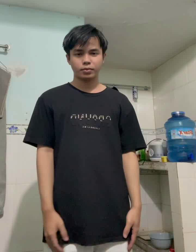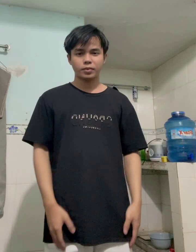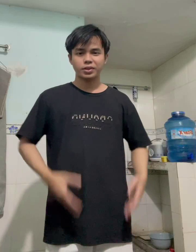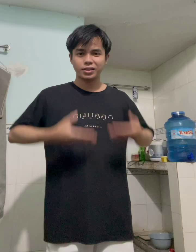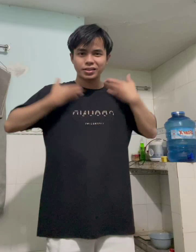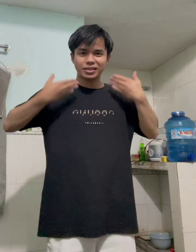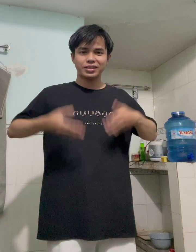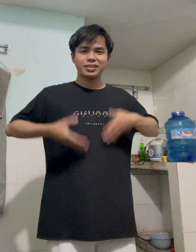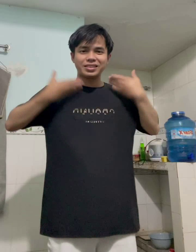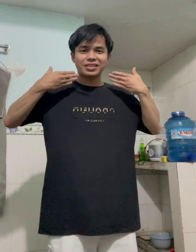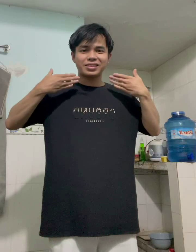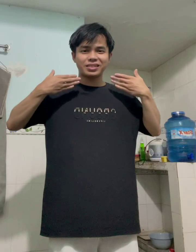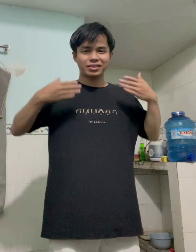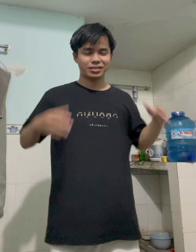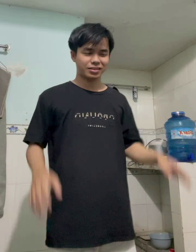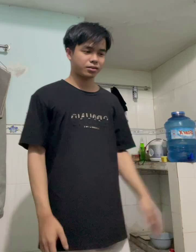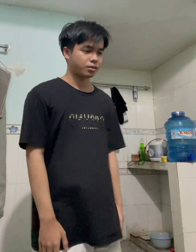vui ve